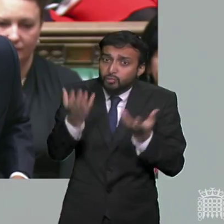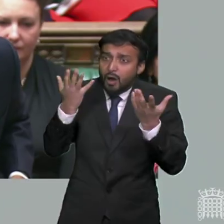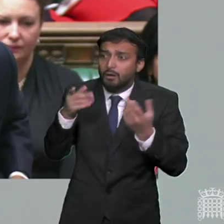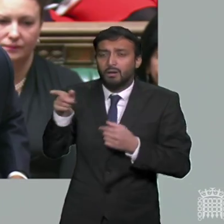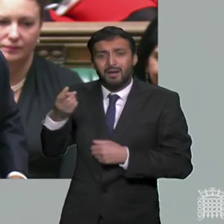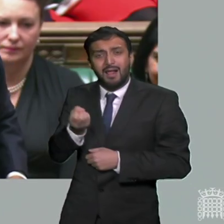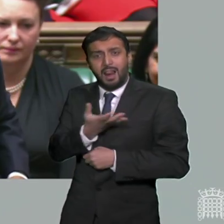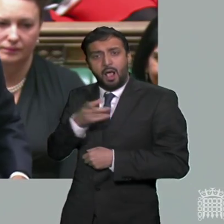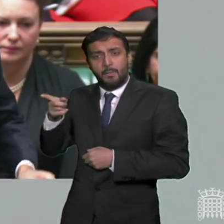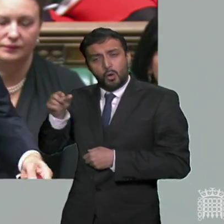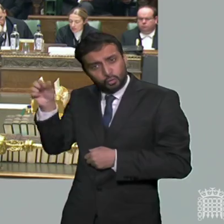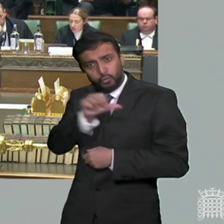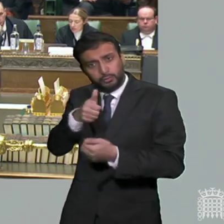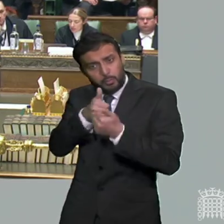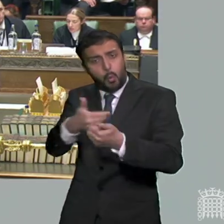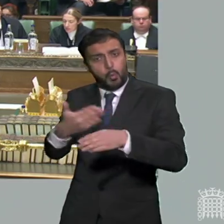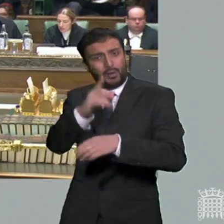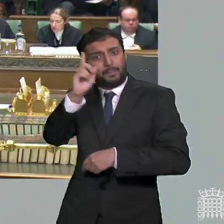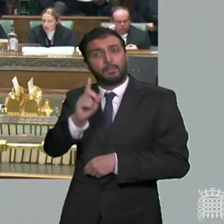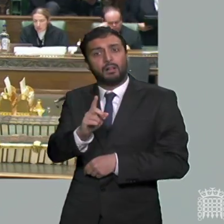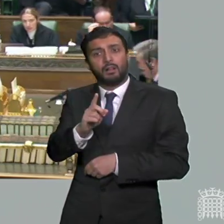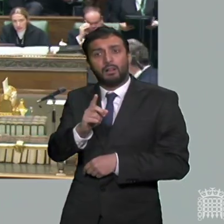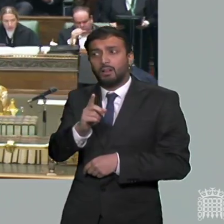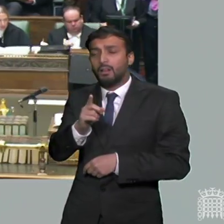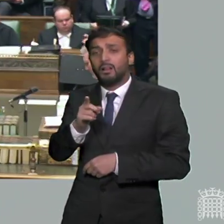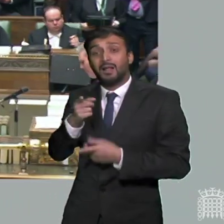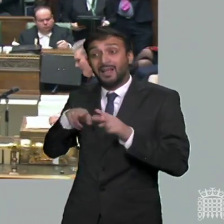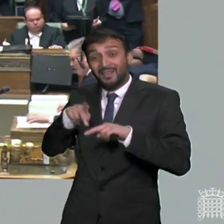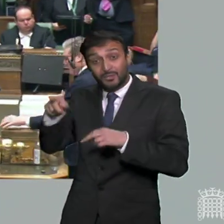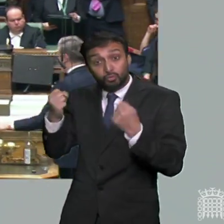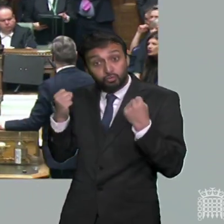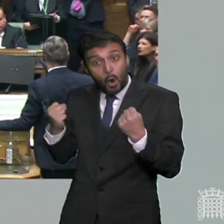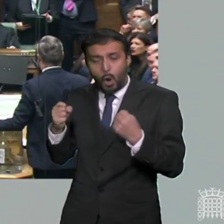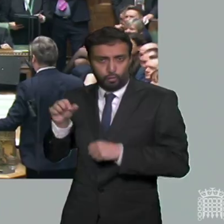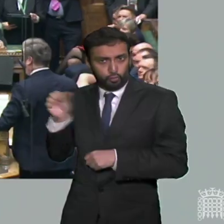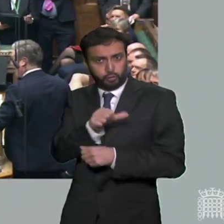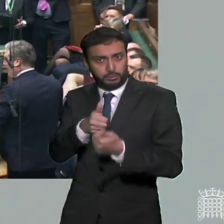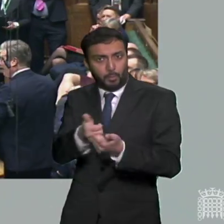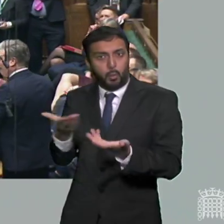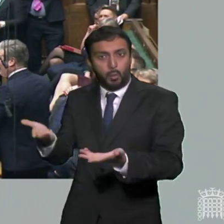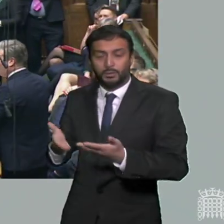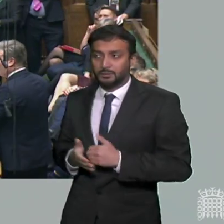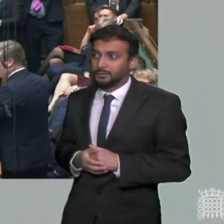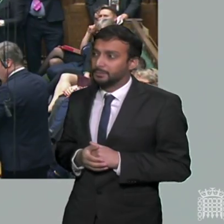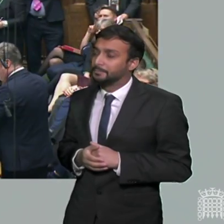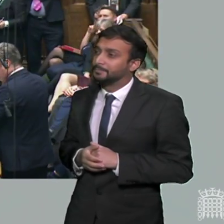If he is strong, that is what he should do.